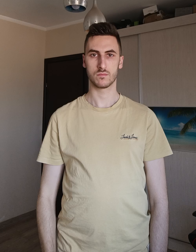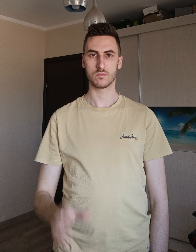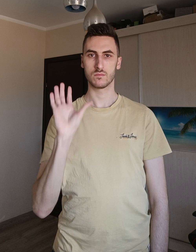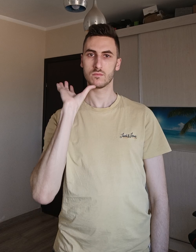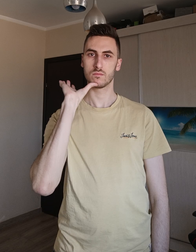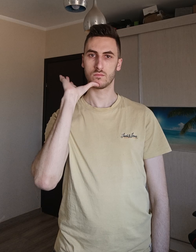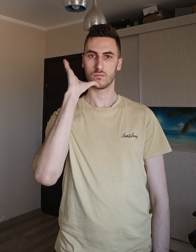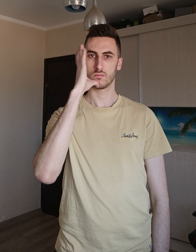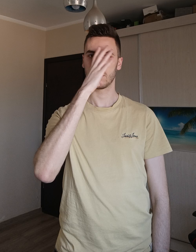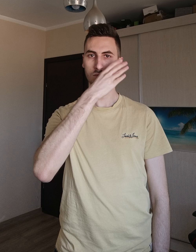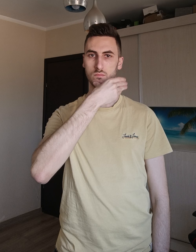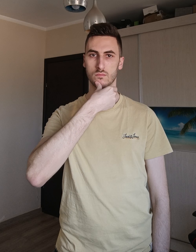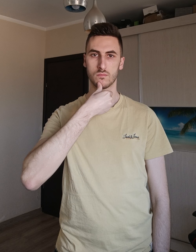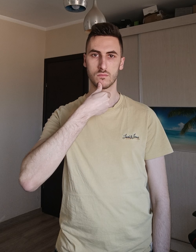יפה